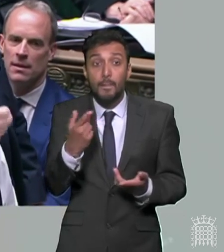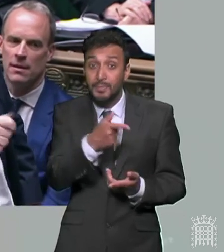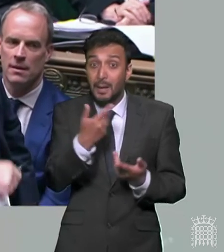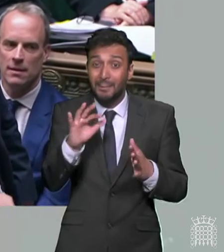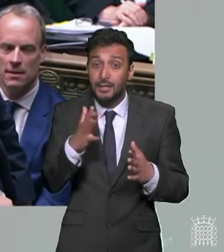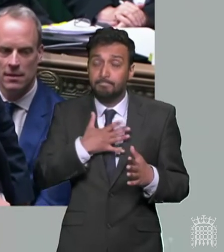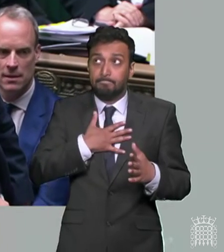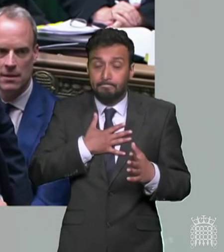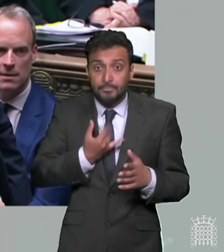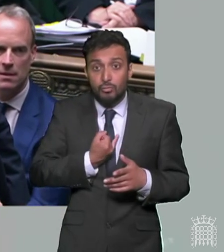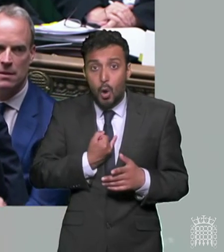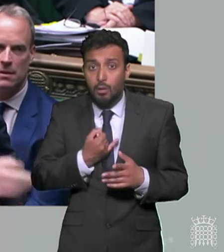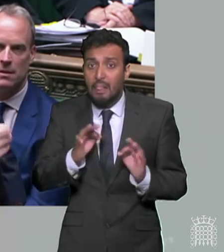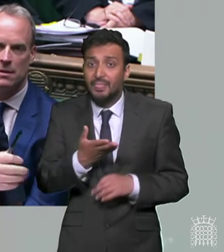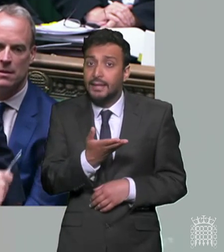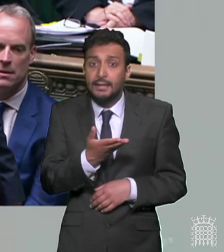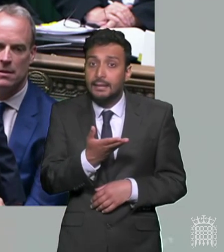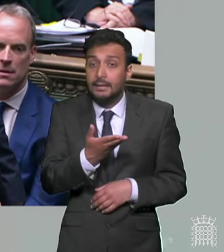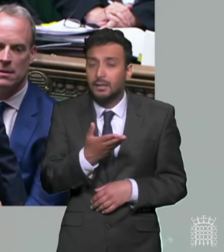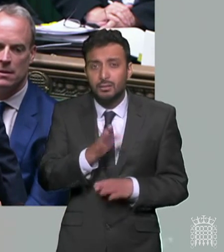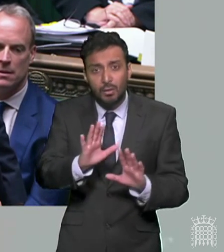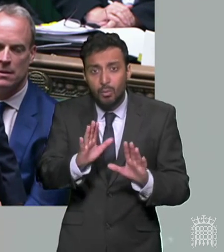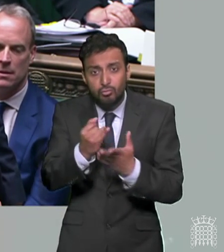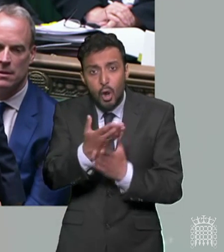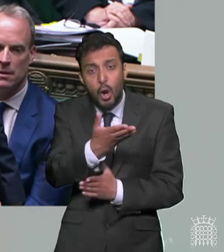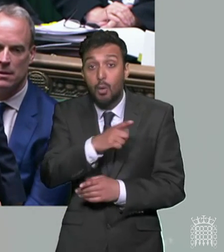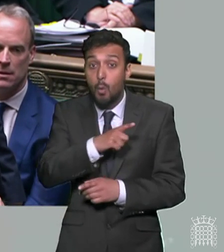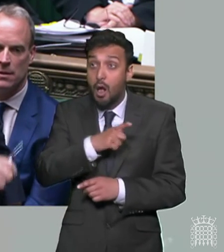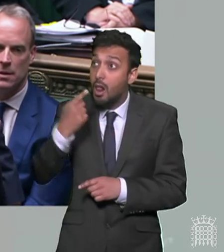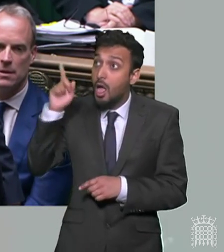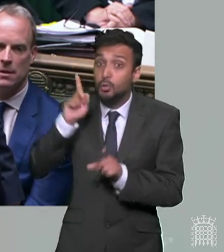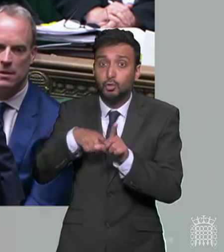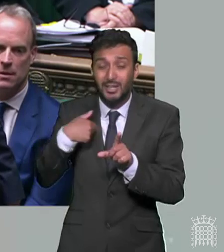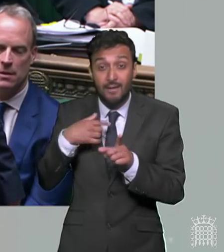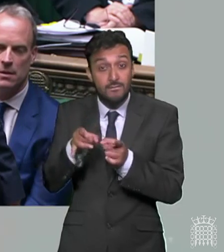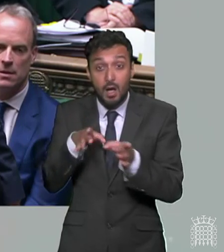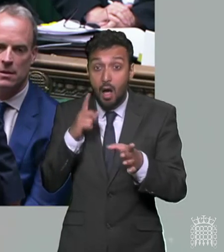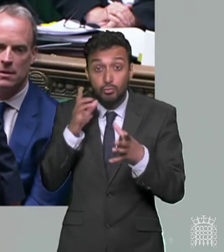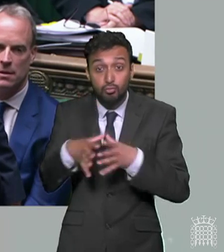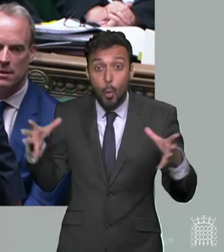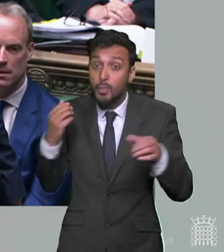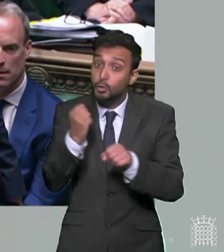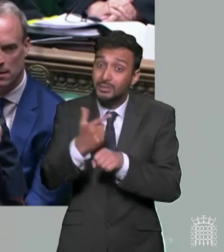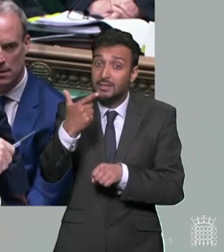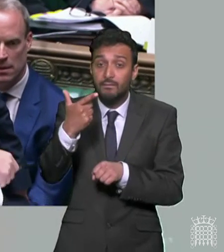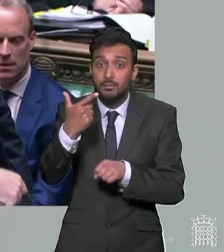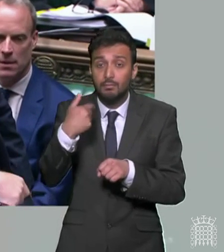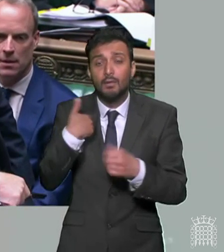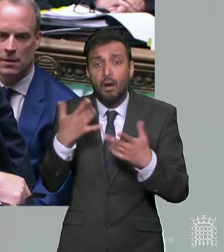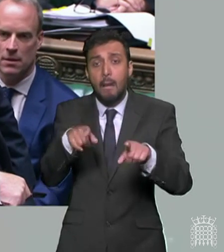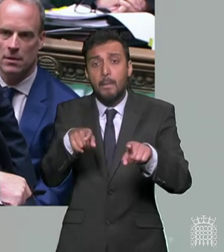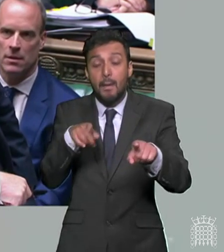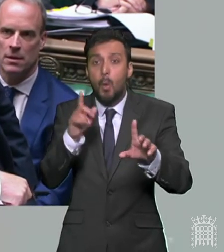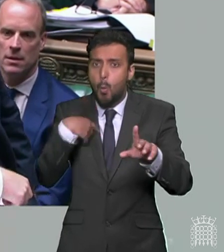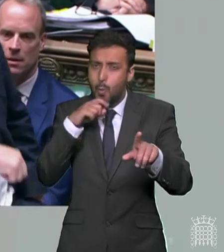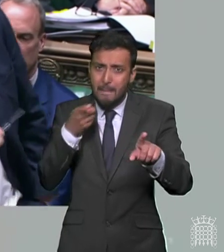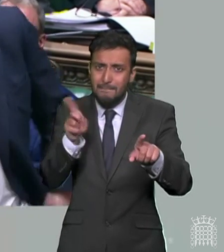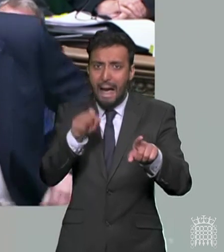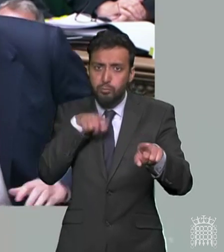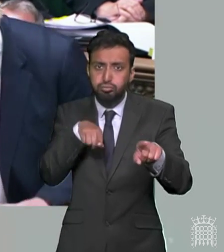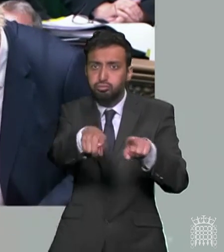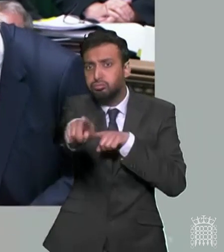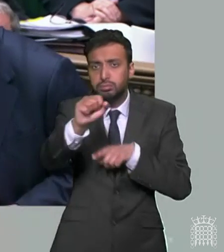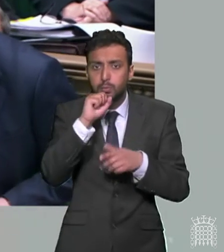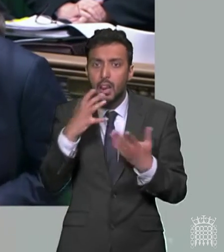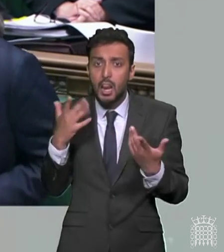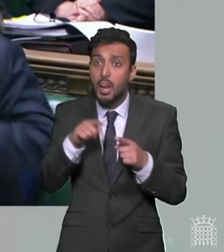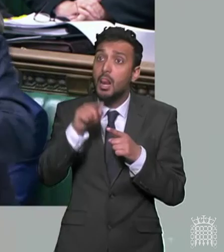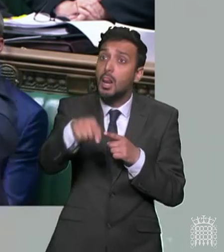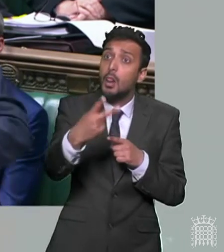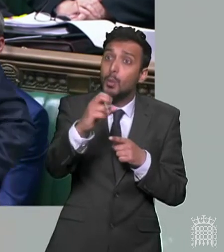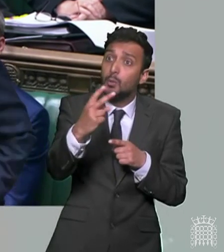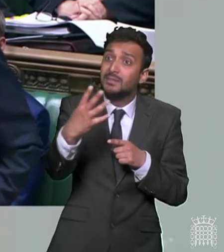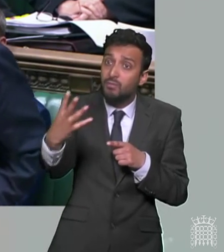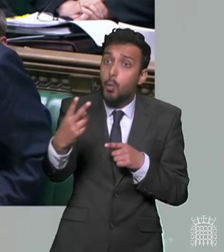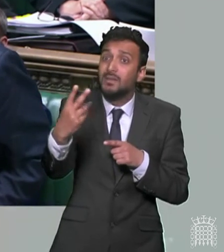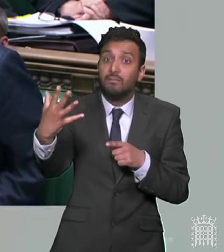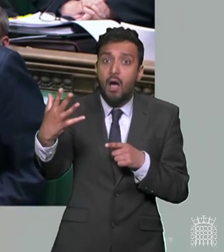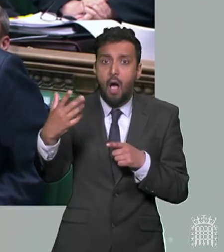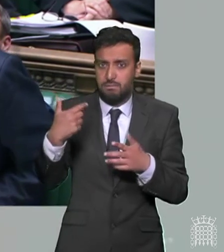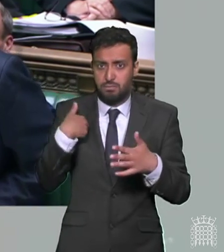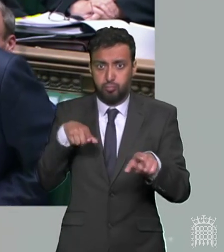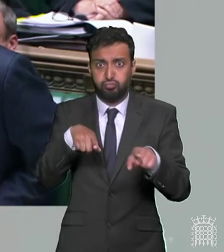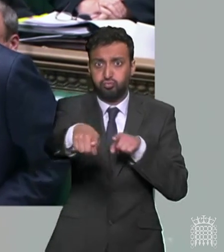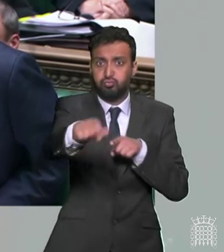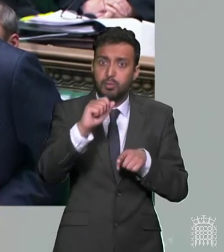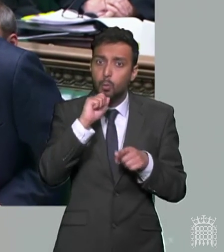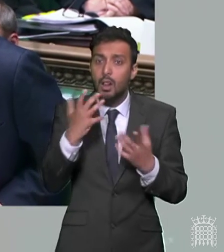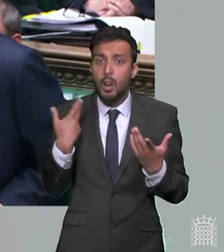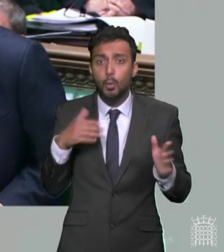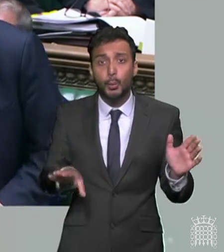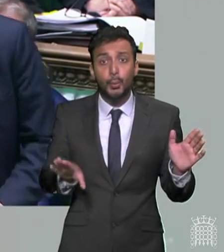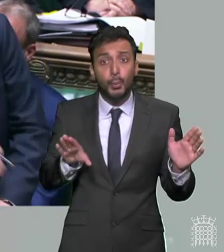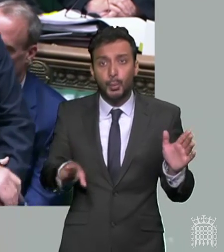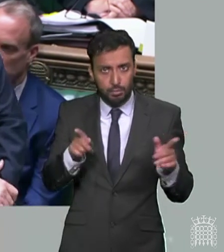Did he ever take it back? Absolutely not. Actually, because of the steps we took, last year we had the fastest growth in the G7, and we will return to the fastest growth by 2024-25, thanks to the decisions that this Government took.